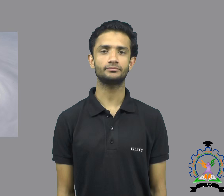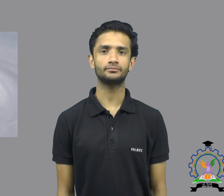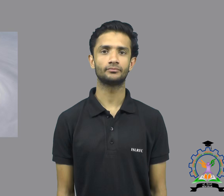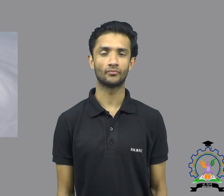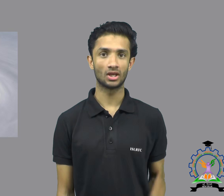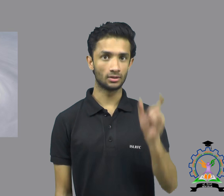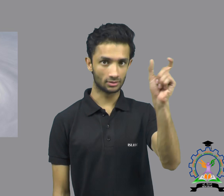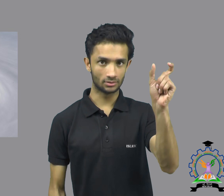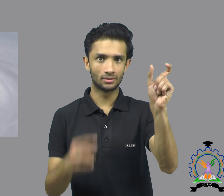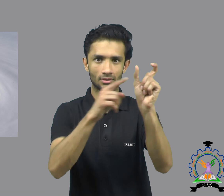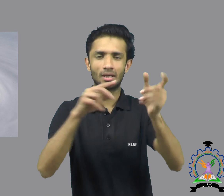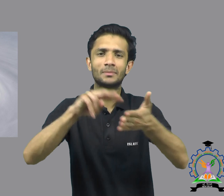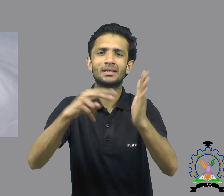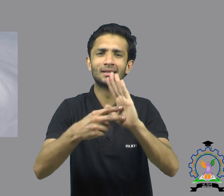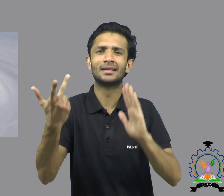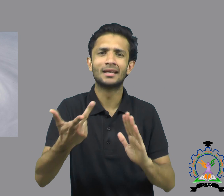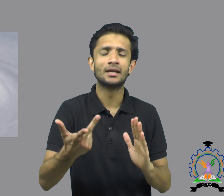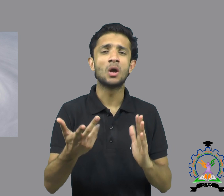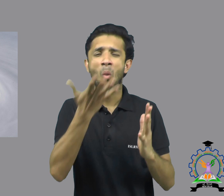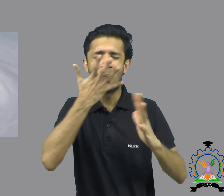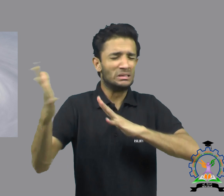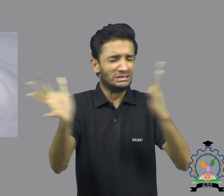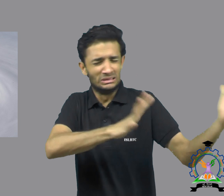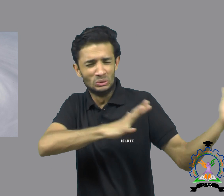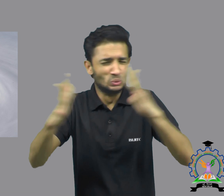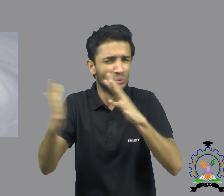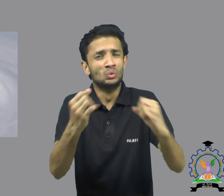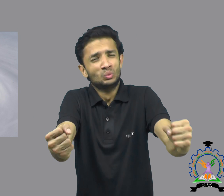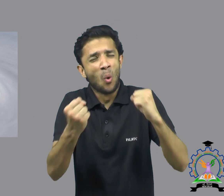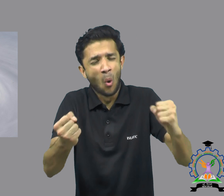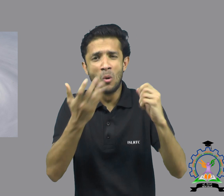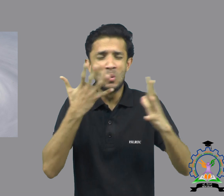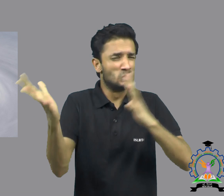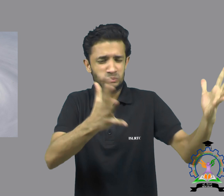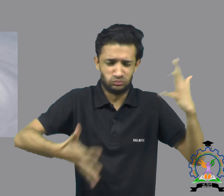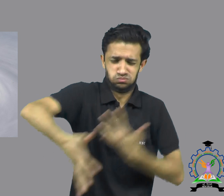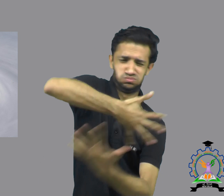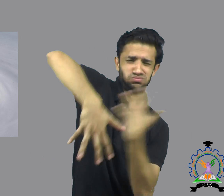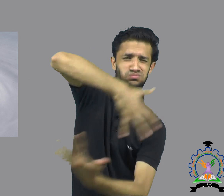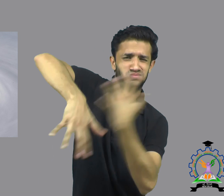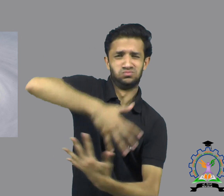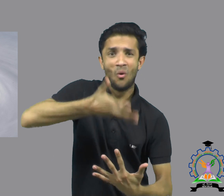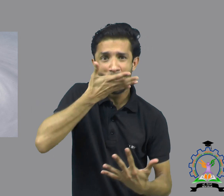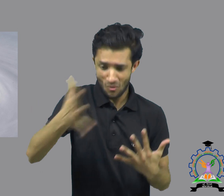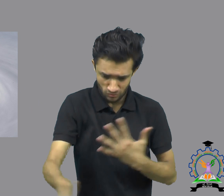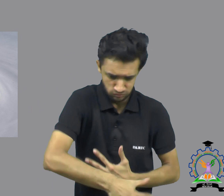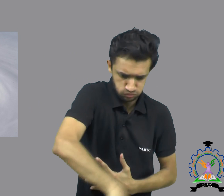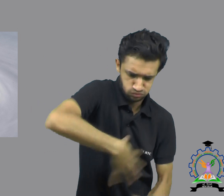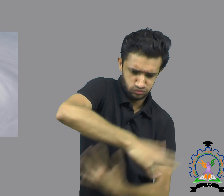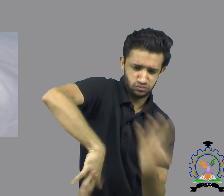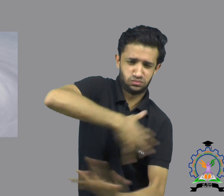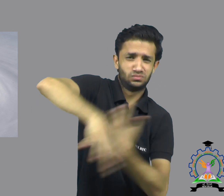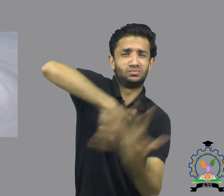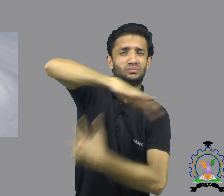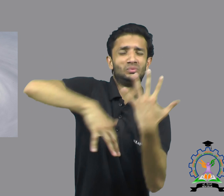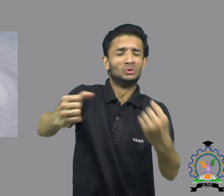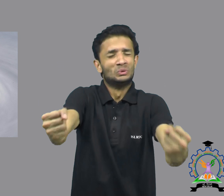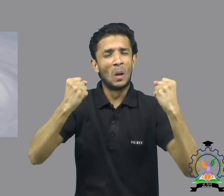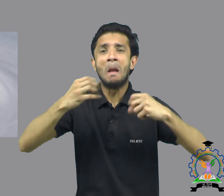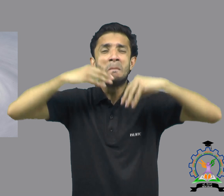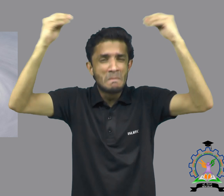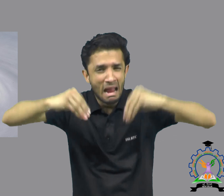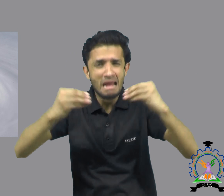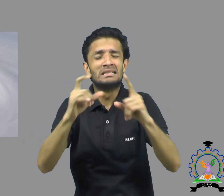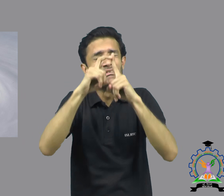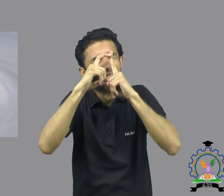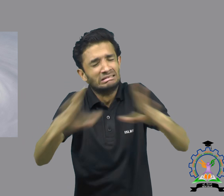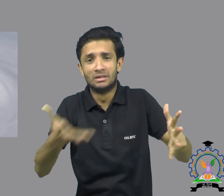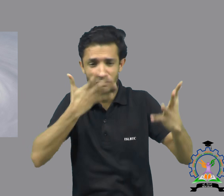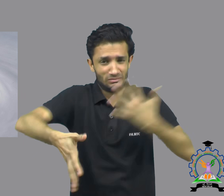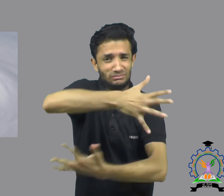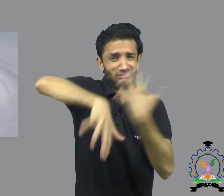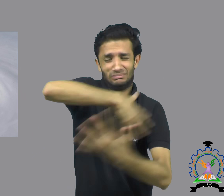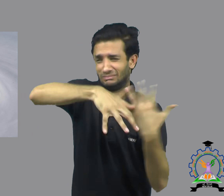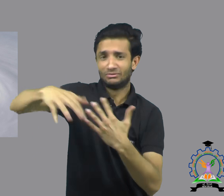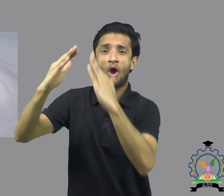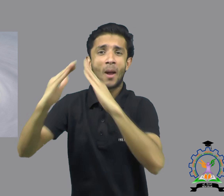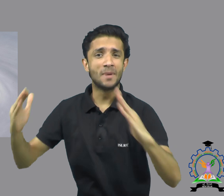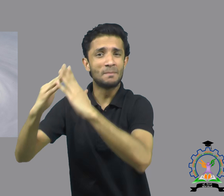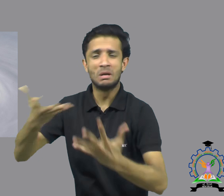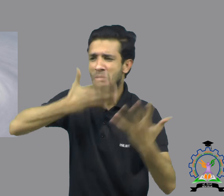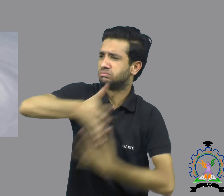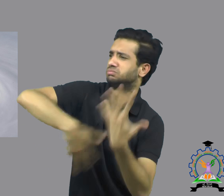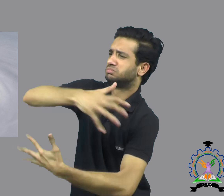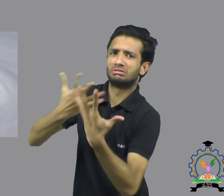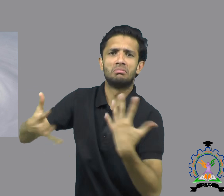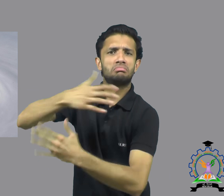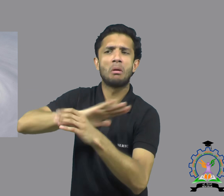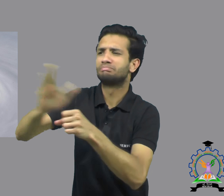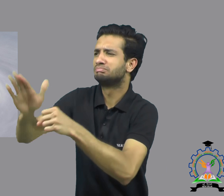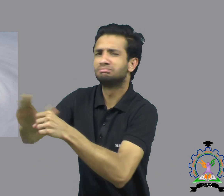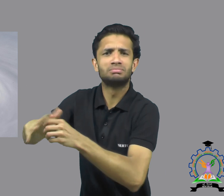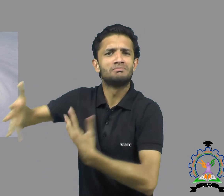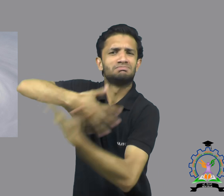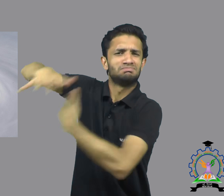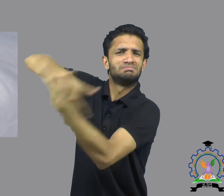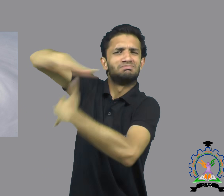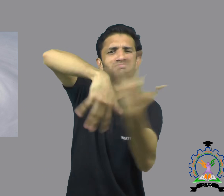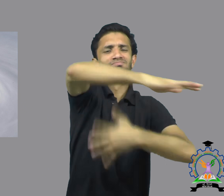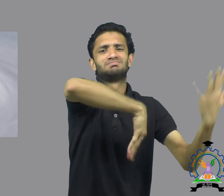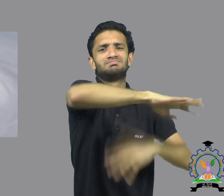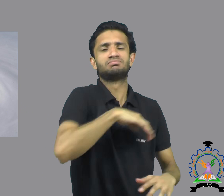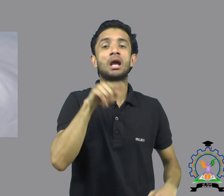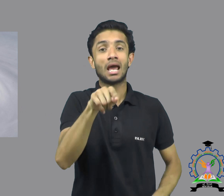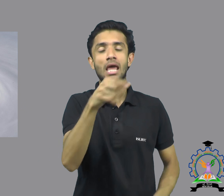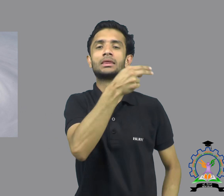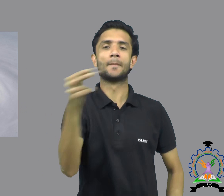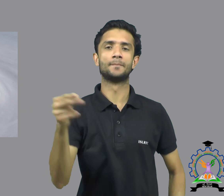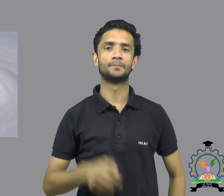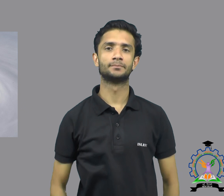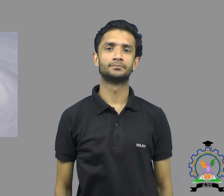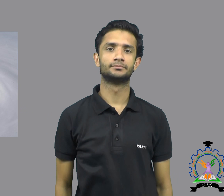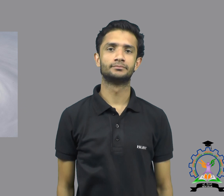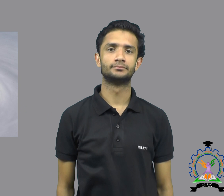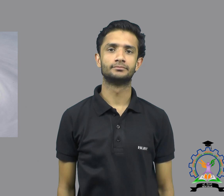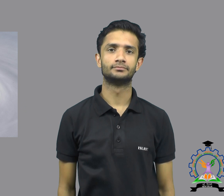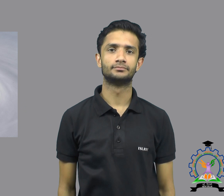Typhoon